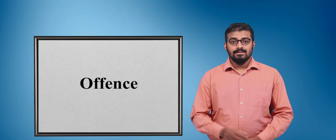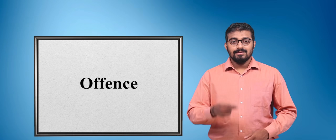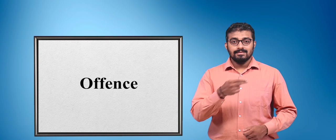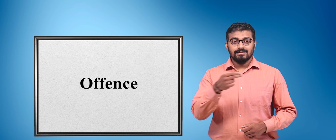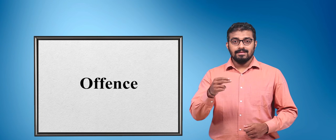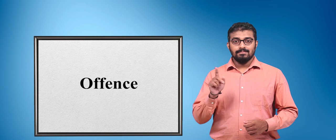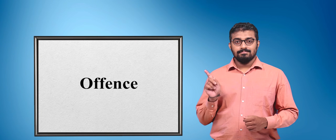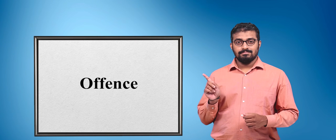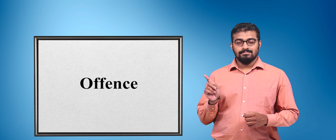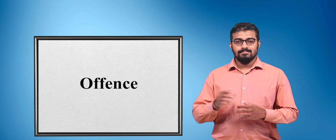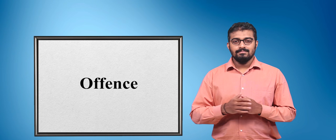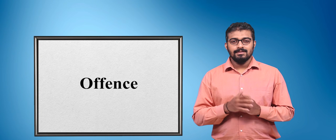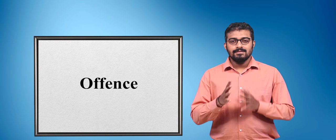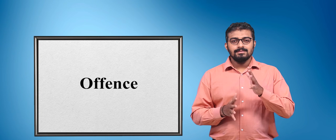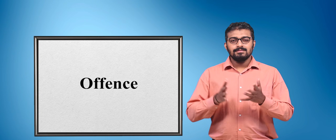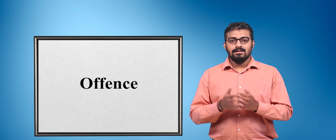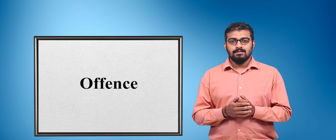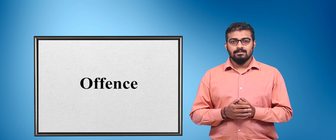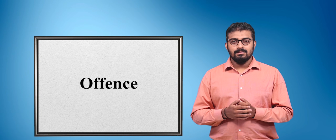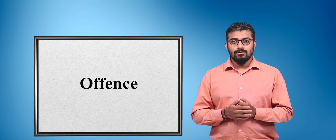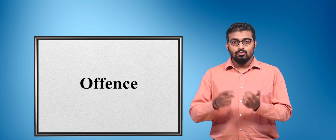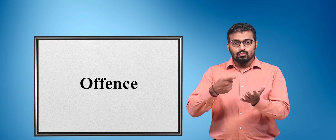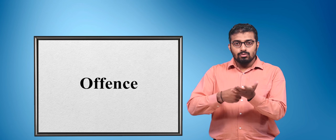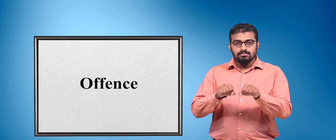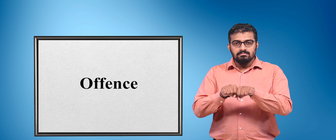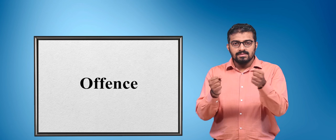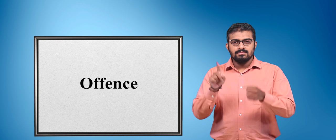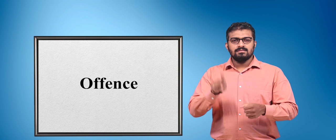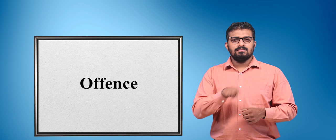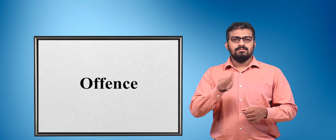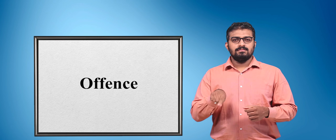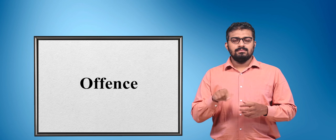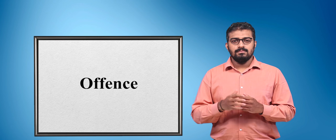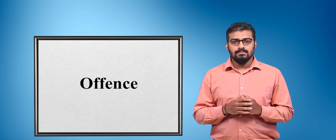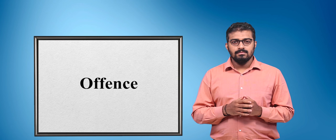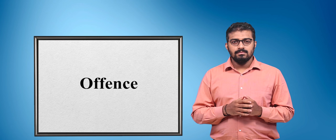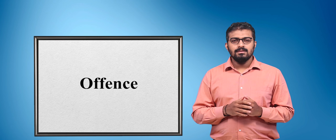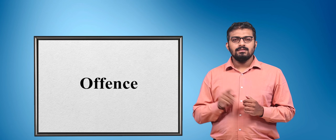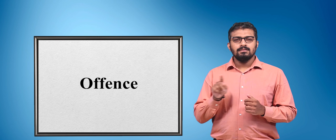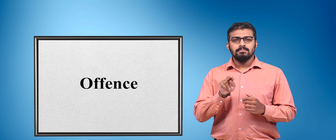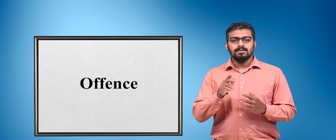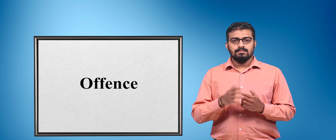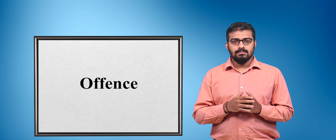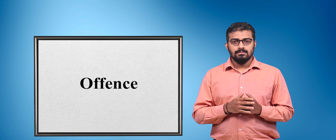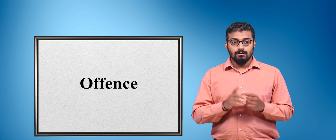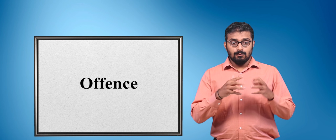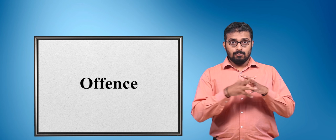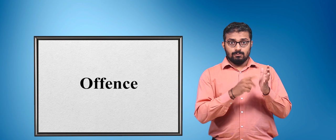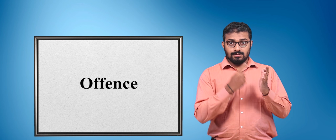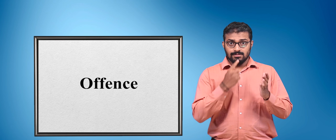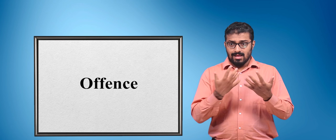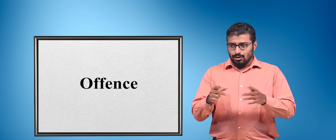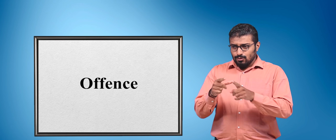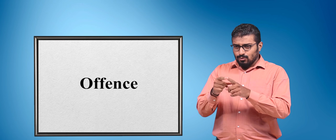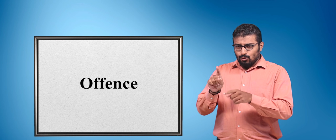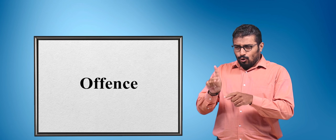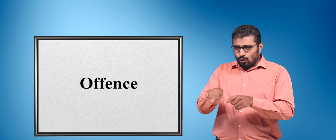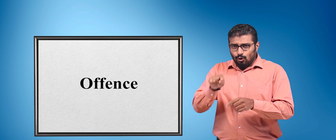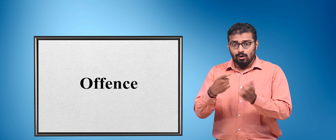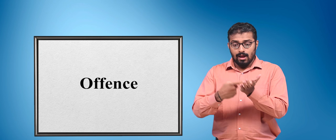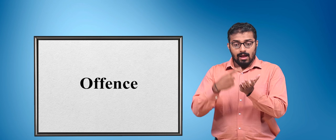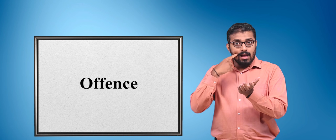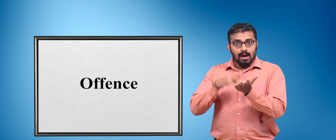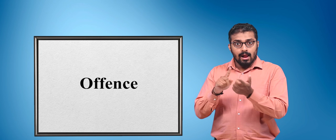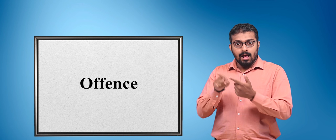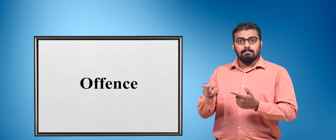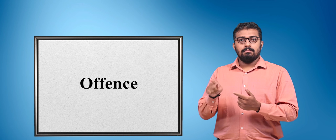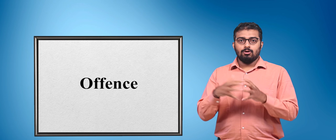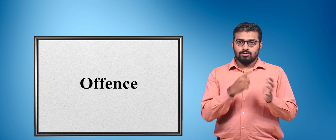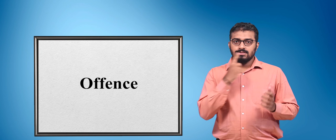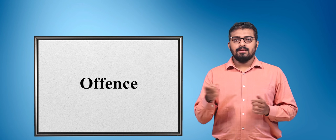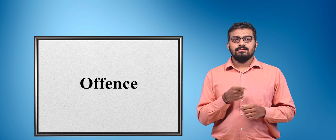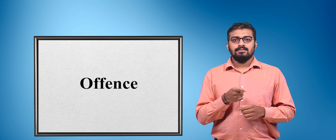Offence This sign means offence. It is any act that the law defines as a crime.